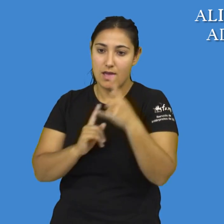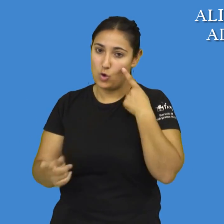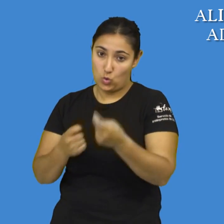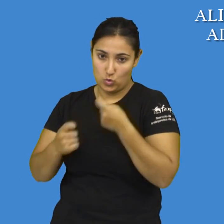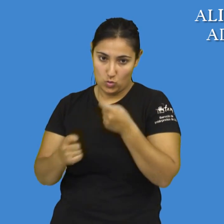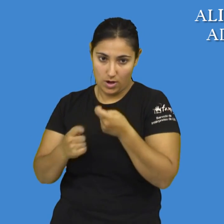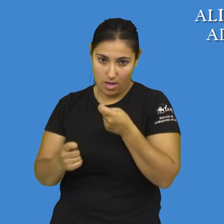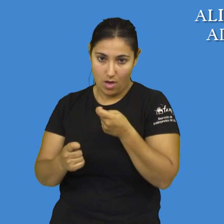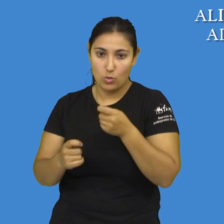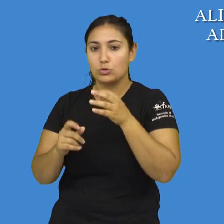control